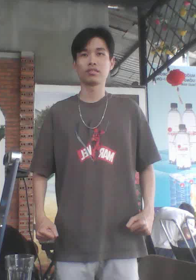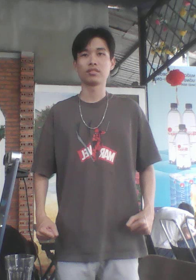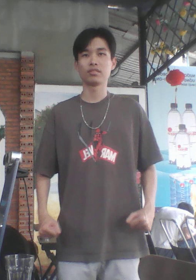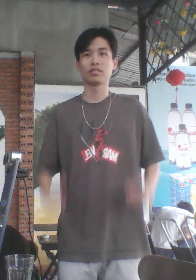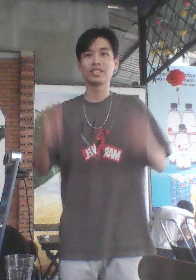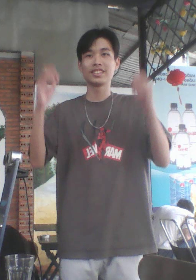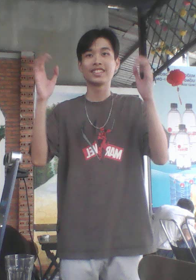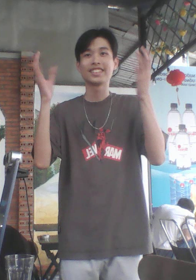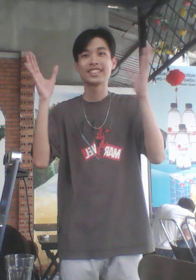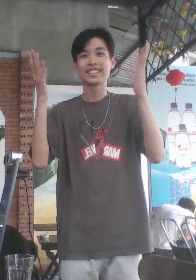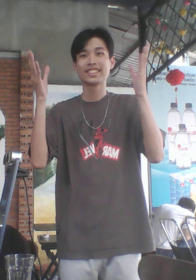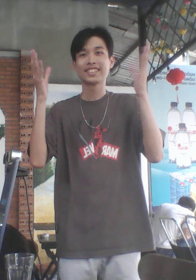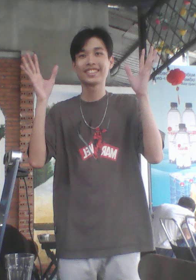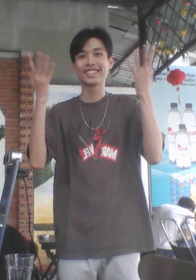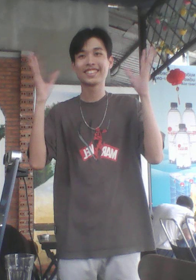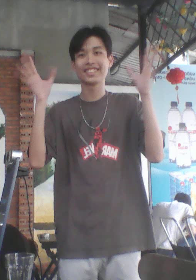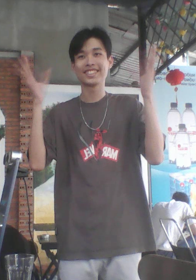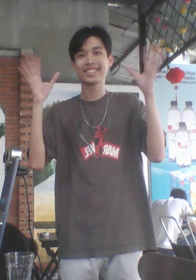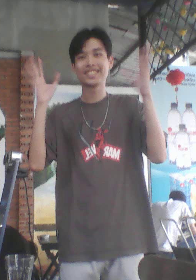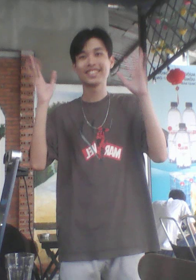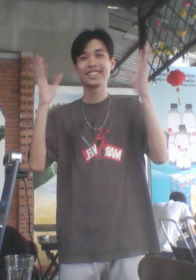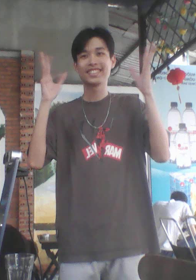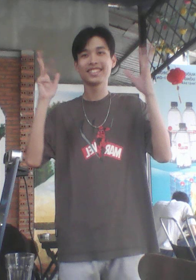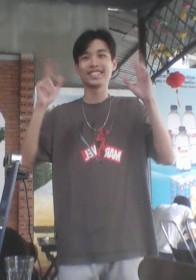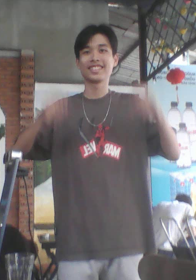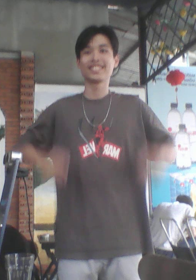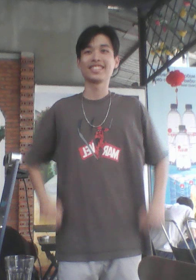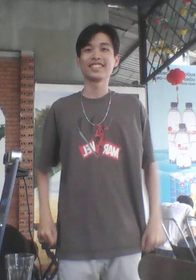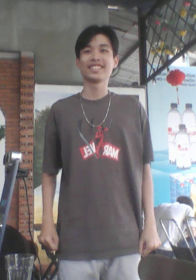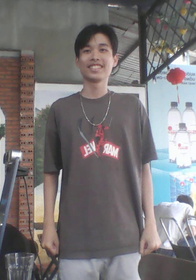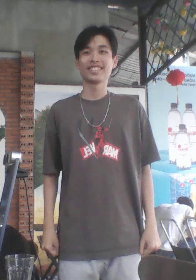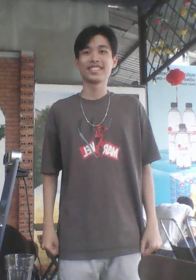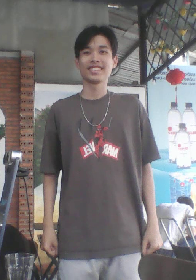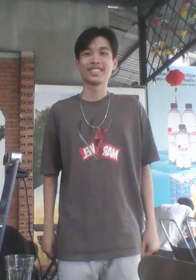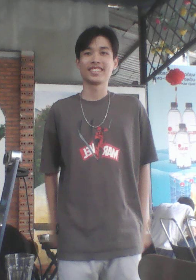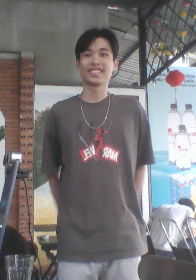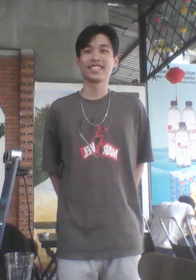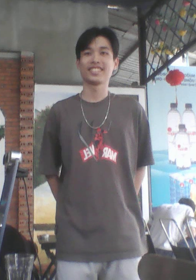vui mừng